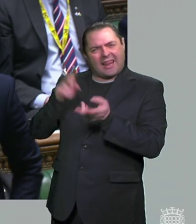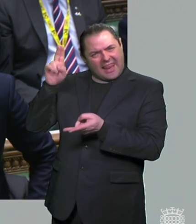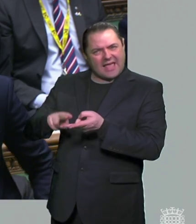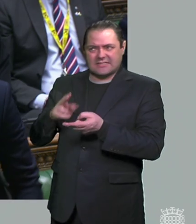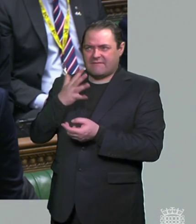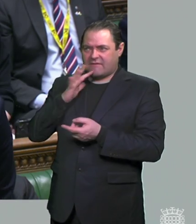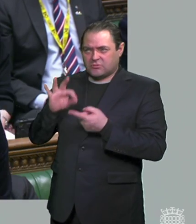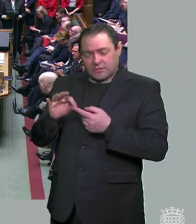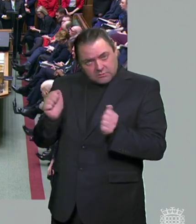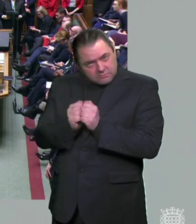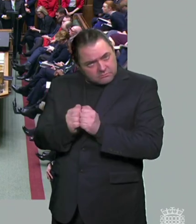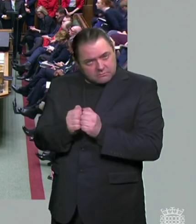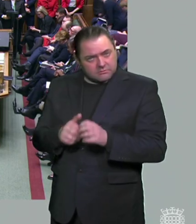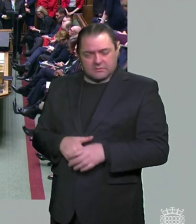Does the Prime Minister not agree?